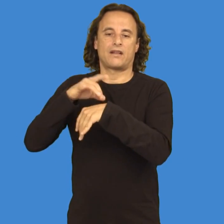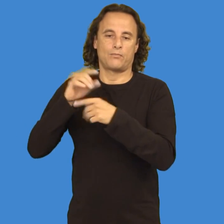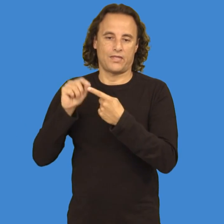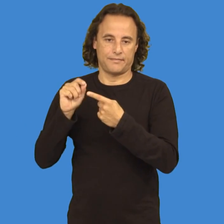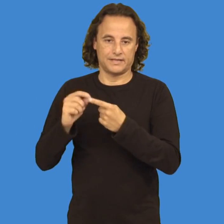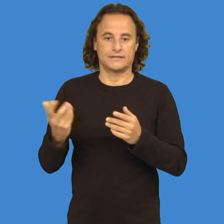diabetes